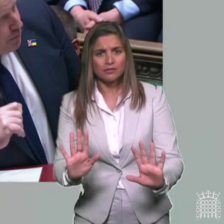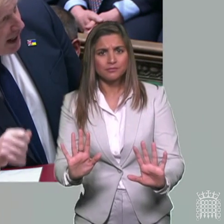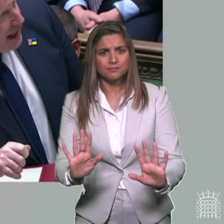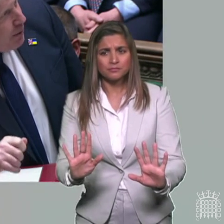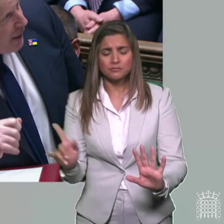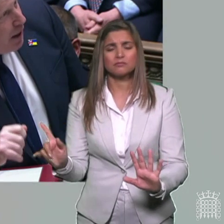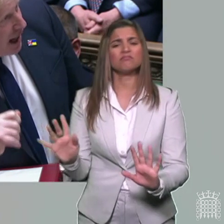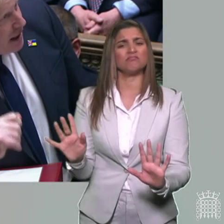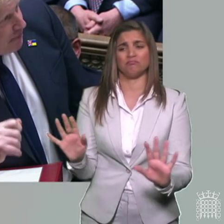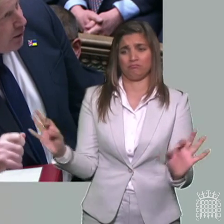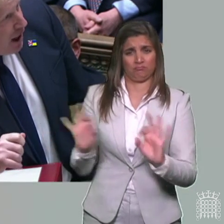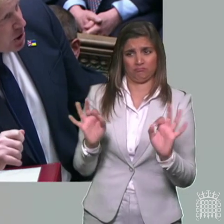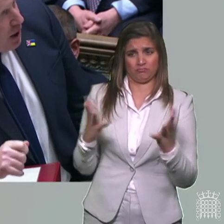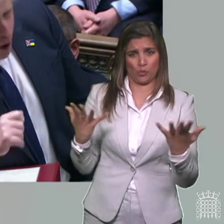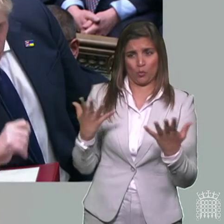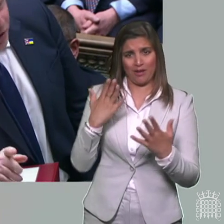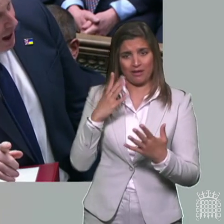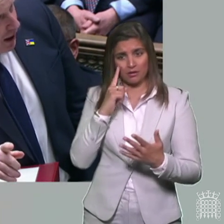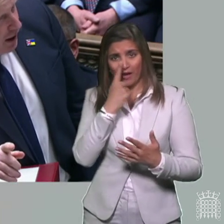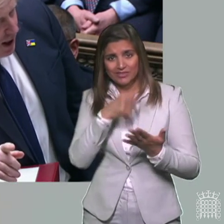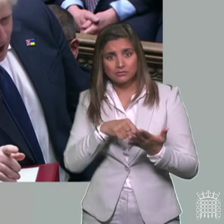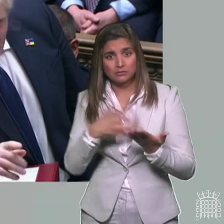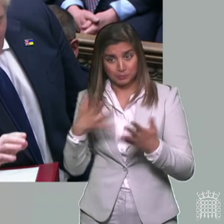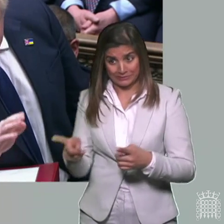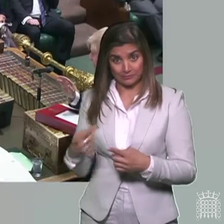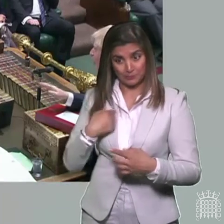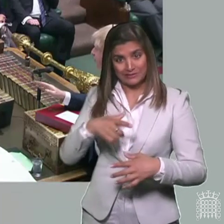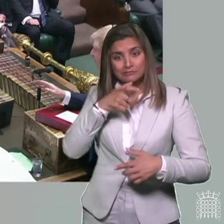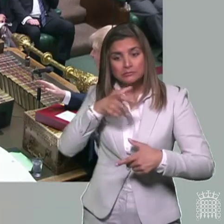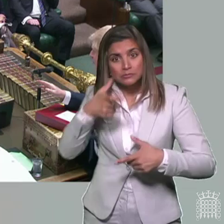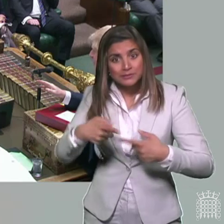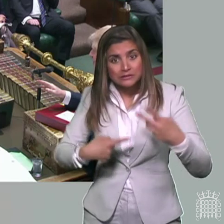What he says is completely without any foundation whatever.